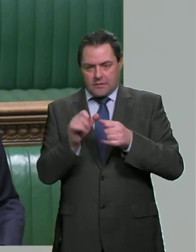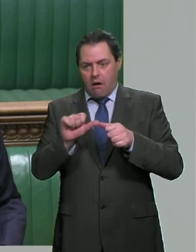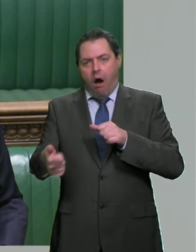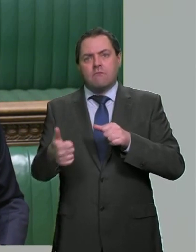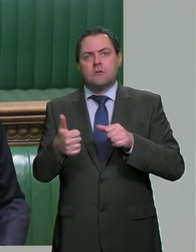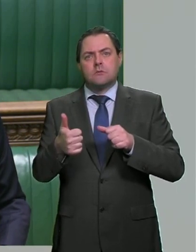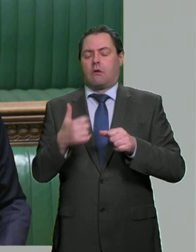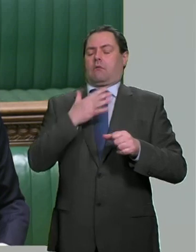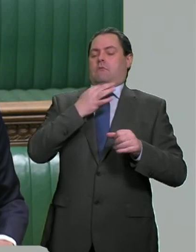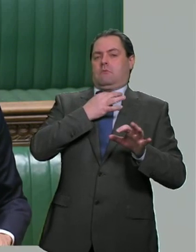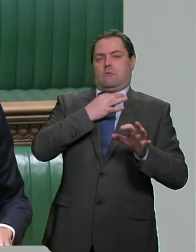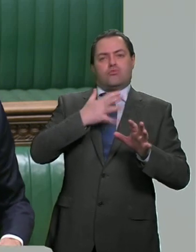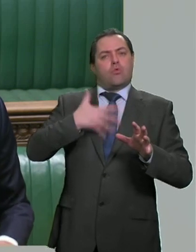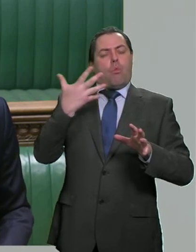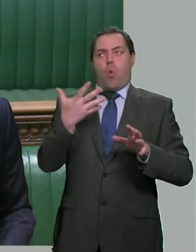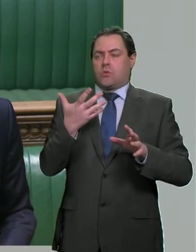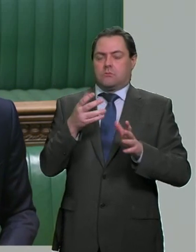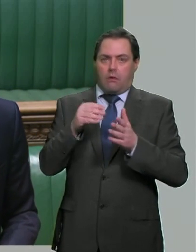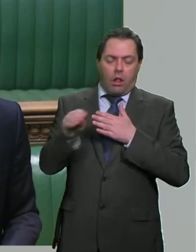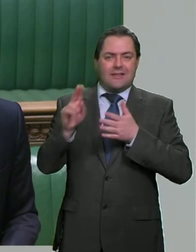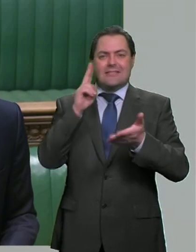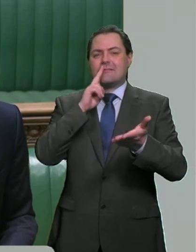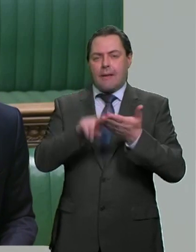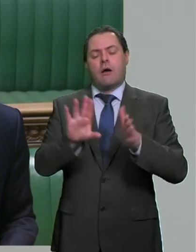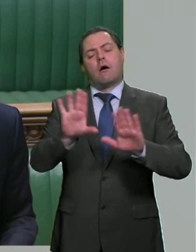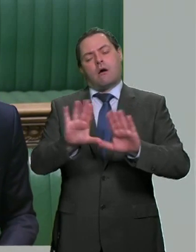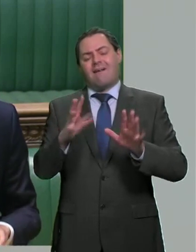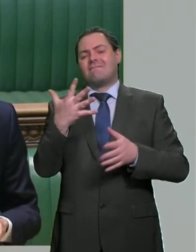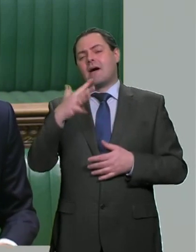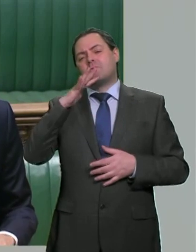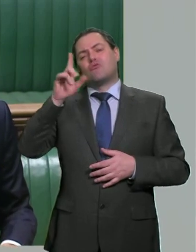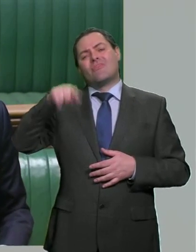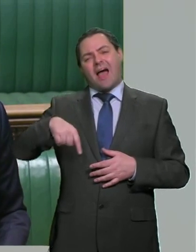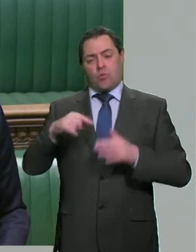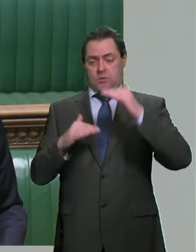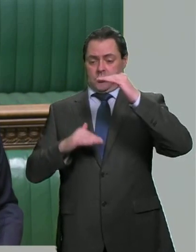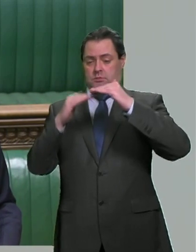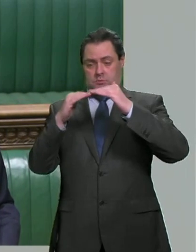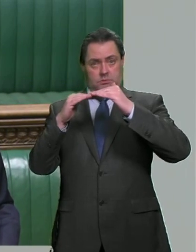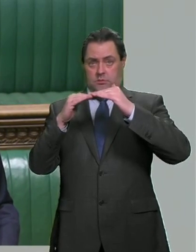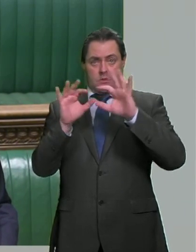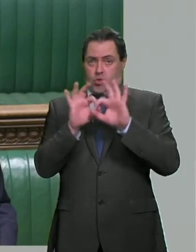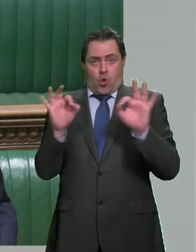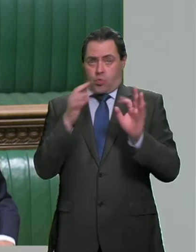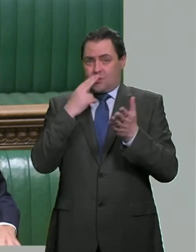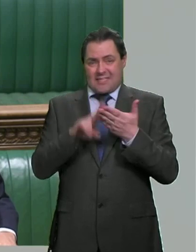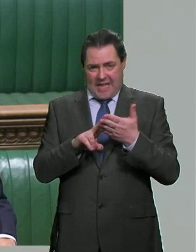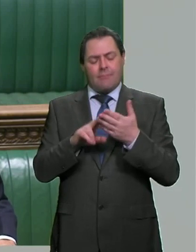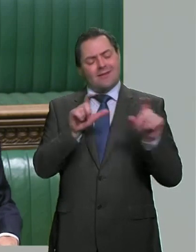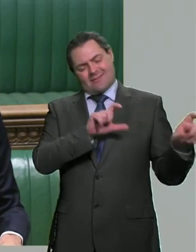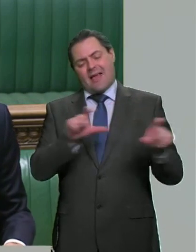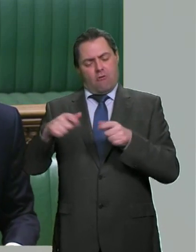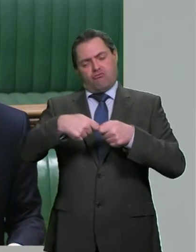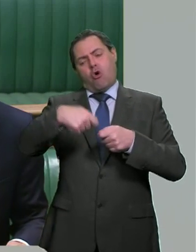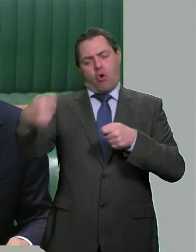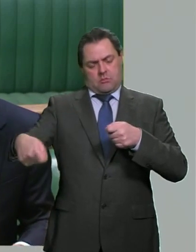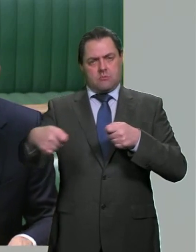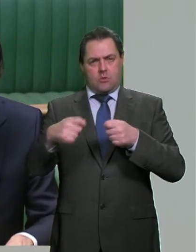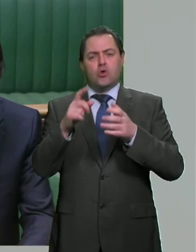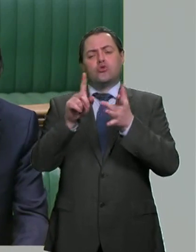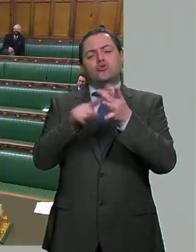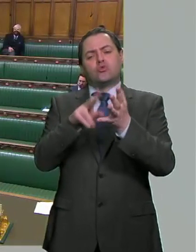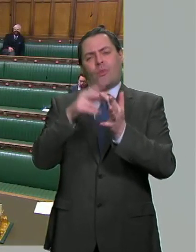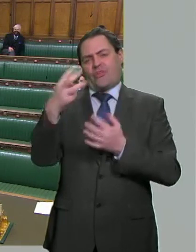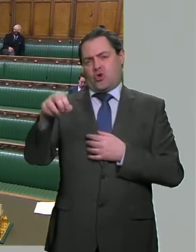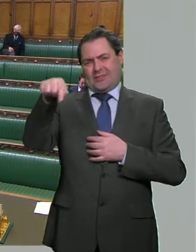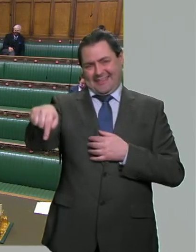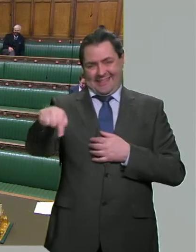I can announce today that the £500,000 nil rate band will not end on 31 March; it will end on 30 June.